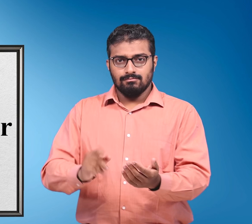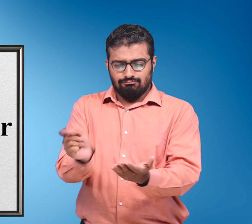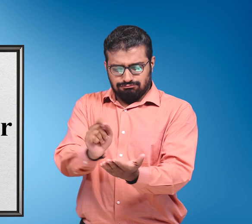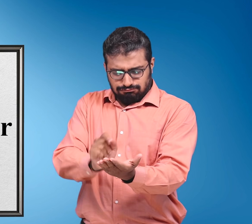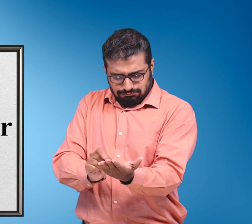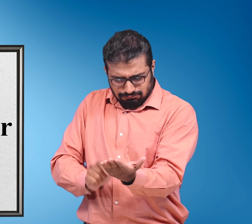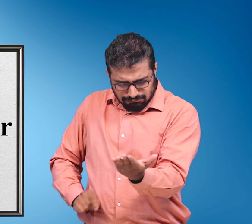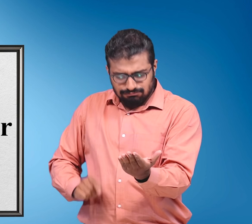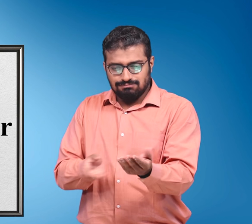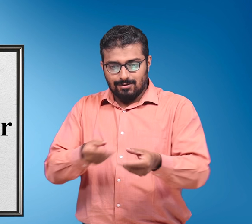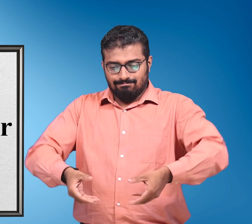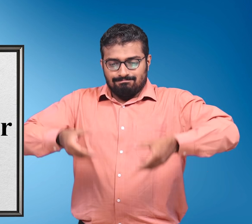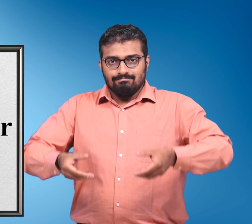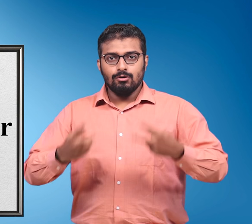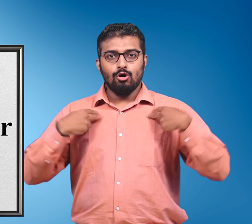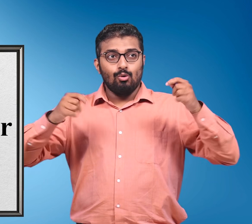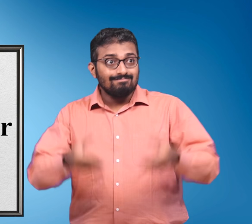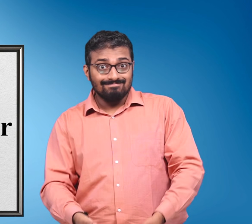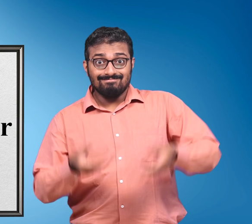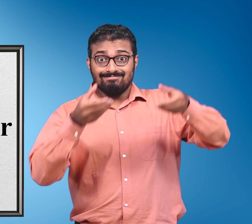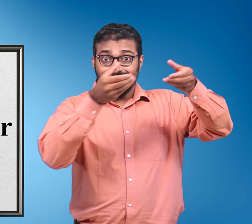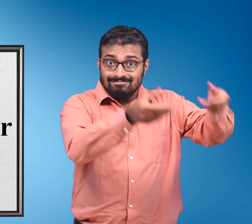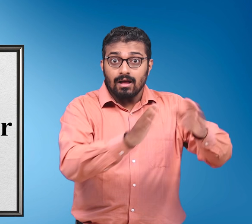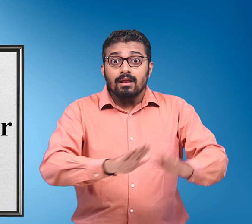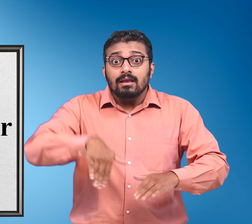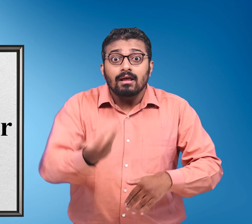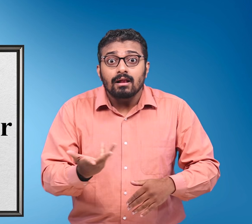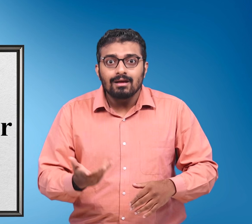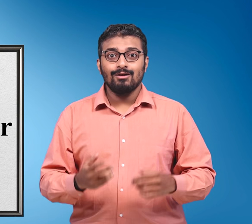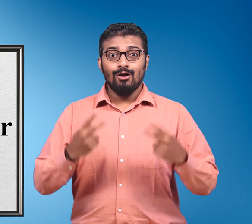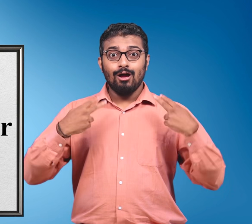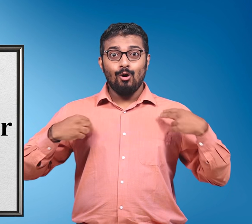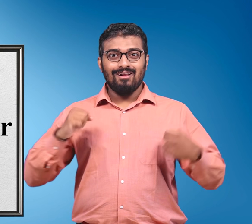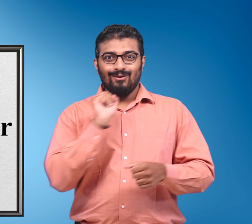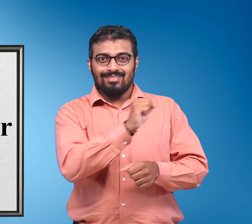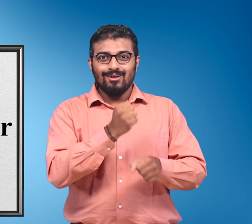conducted the investigation and filed the chargesheet in the court.